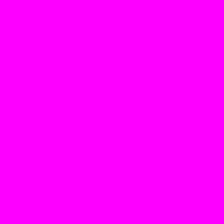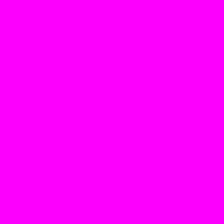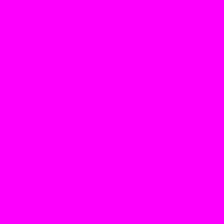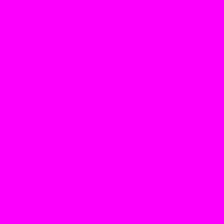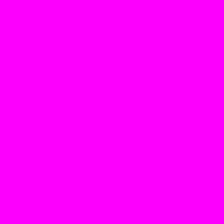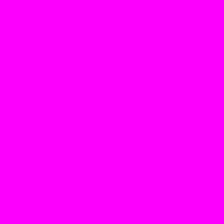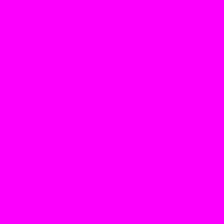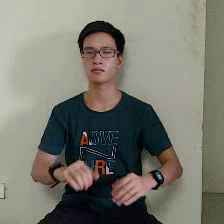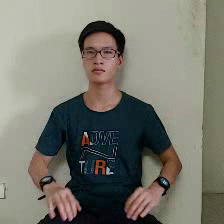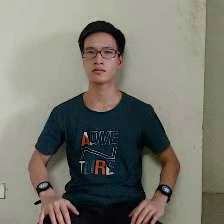Giúp